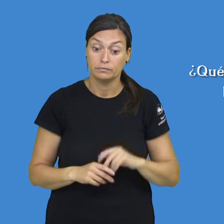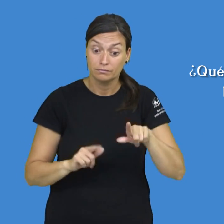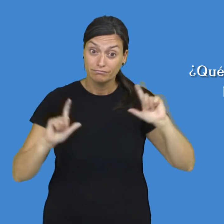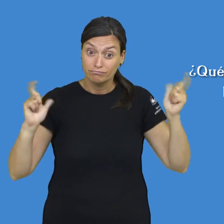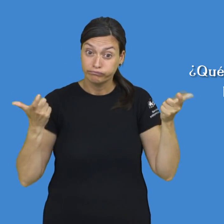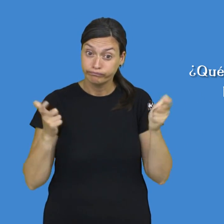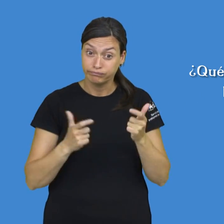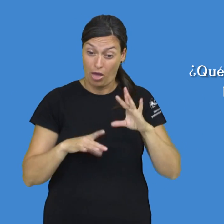reducir